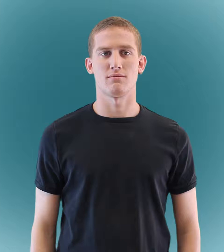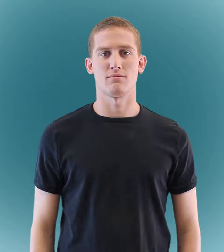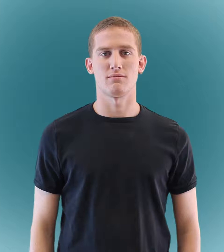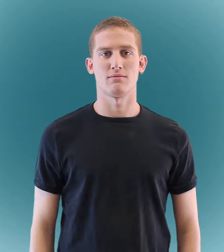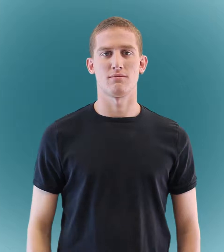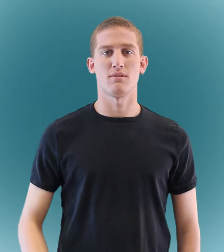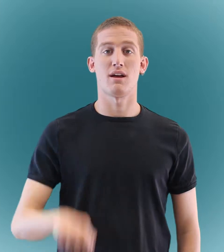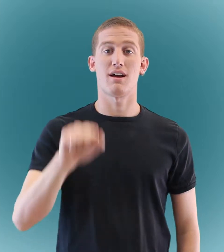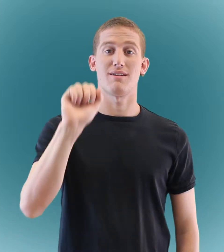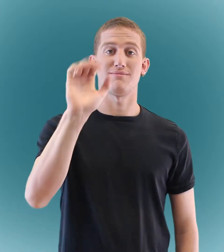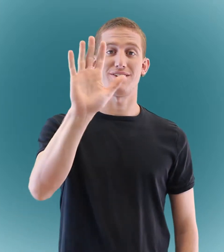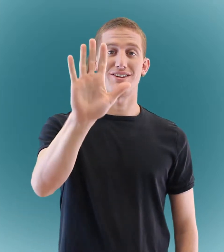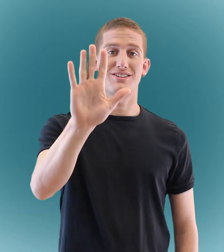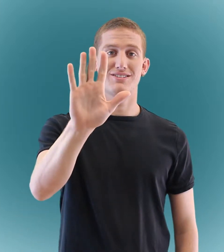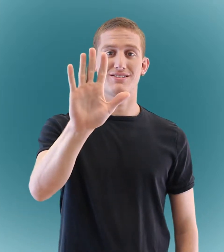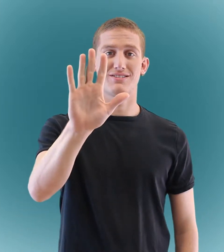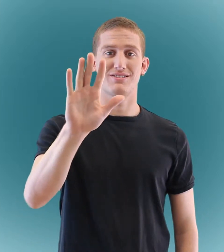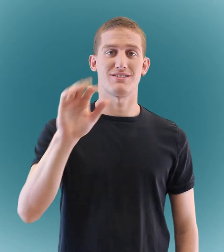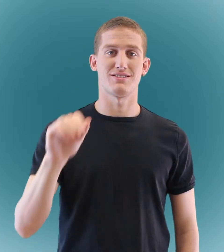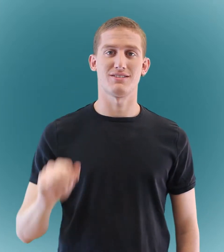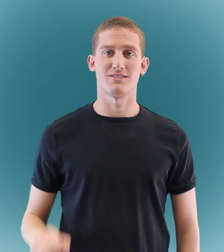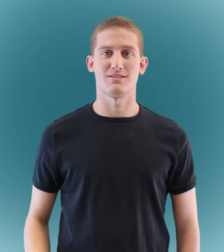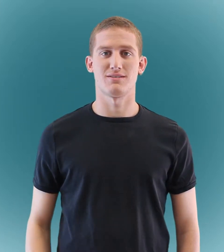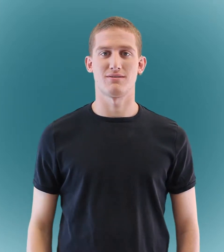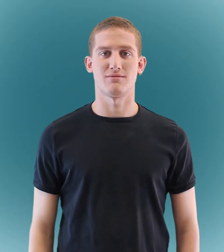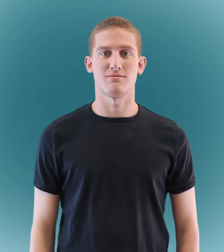חמש